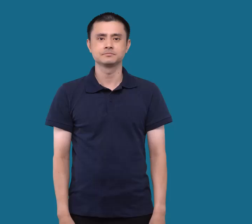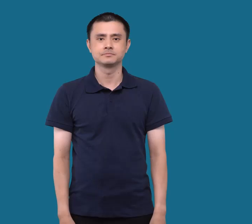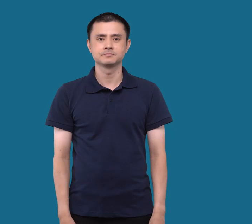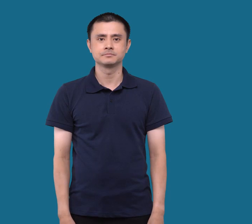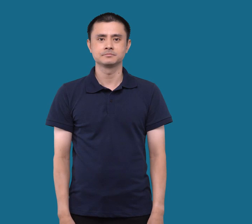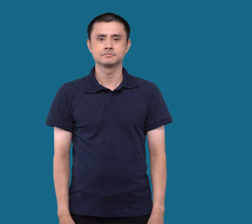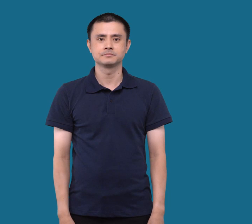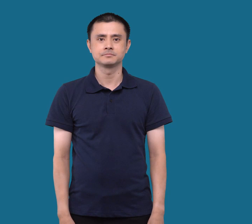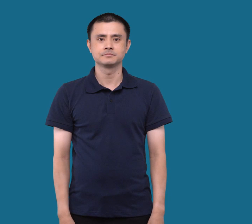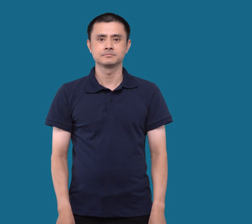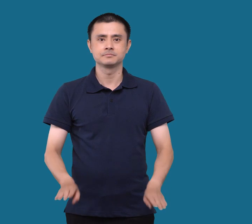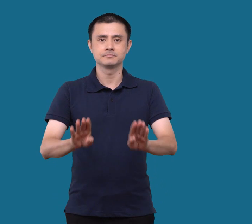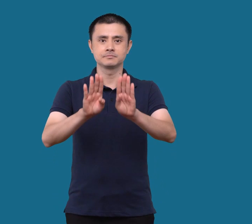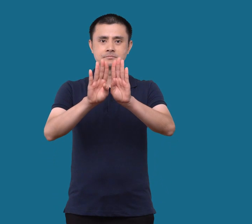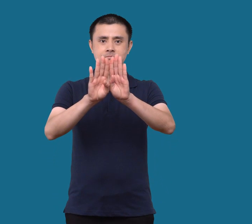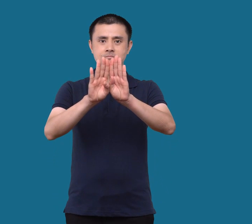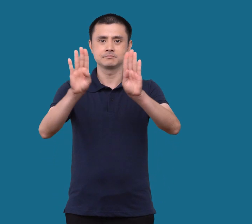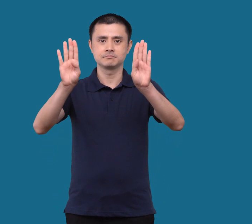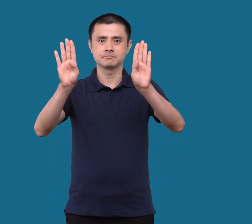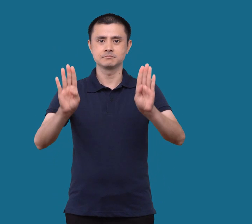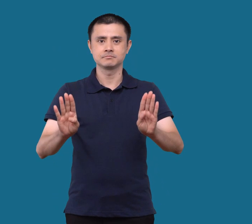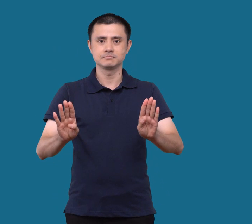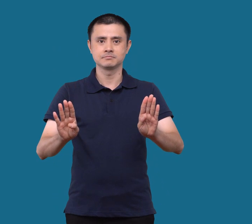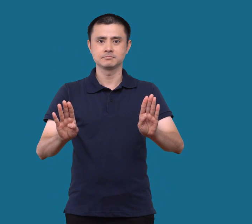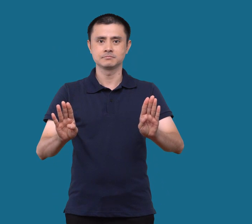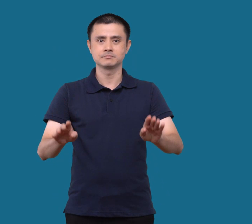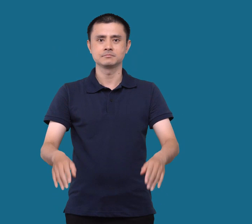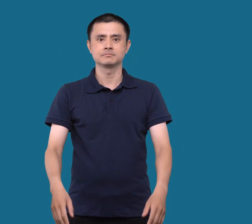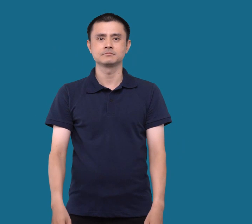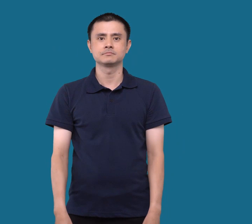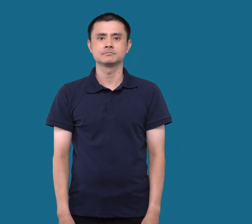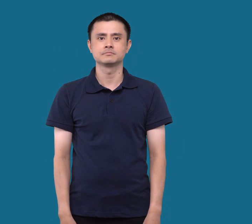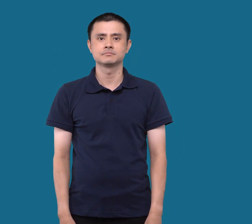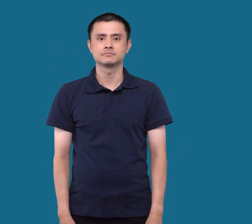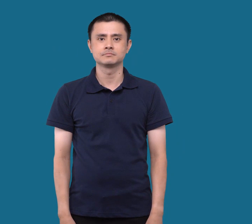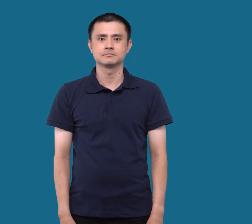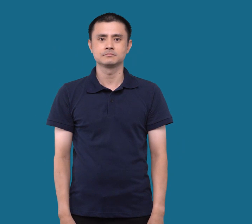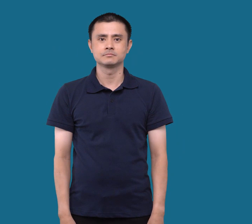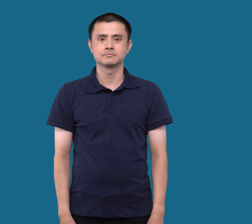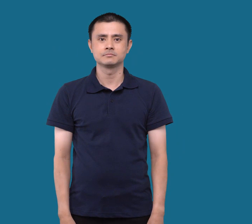bảo tàng